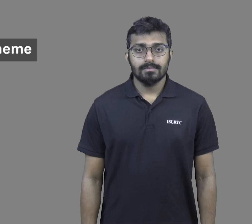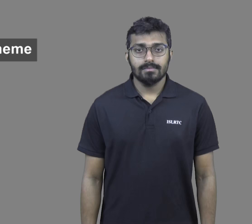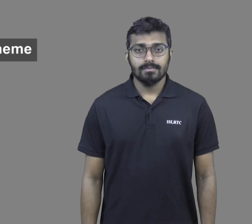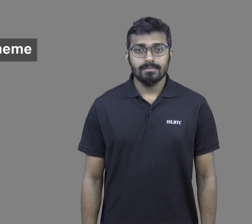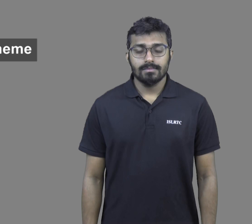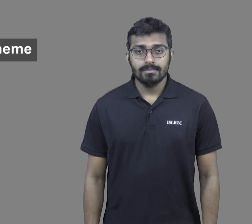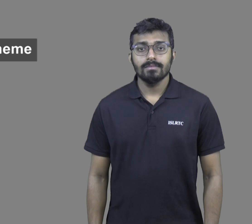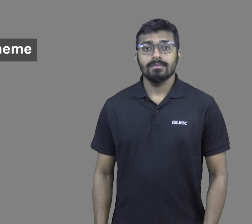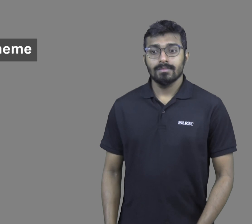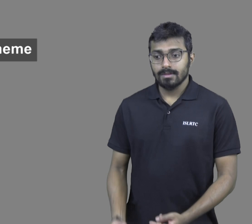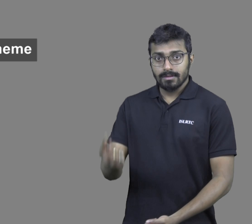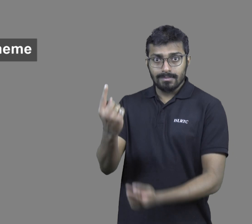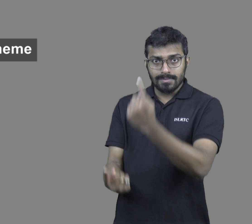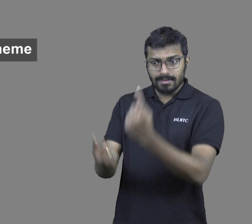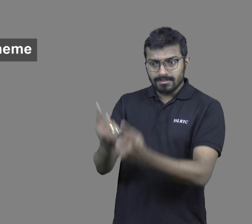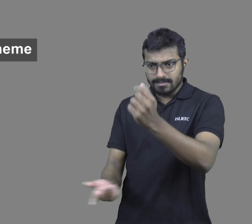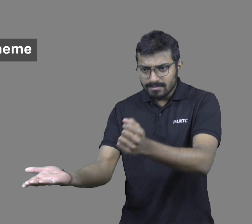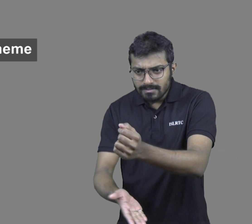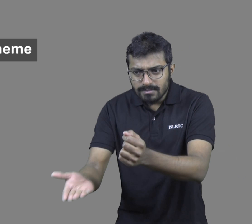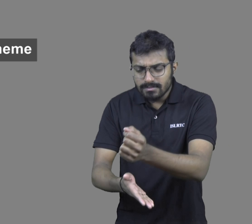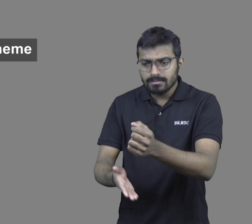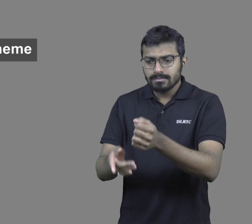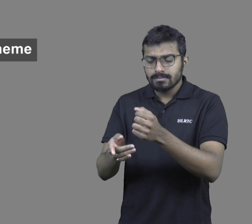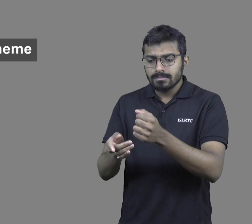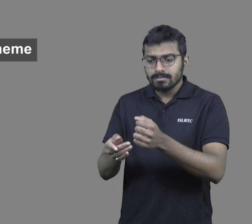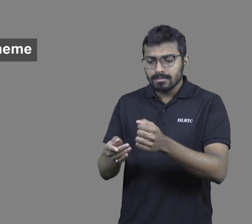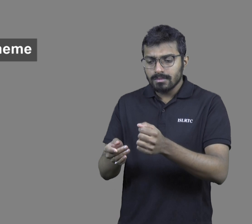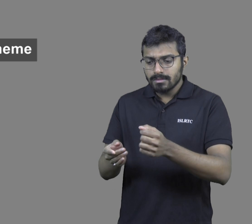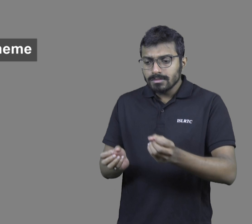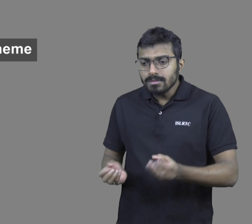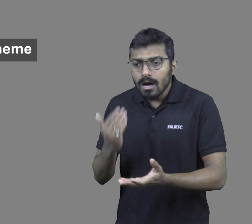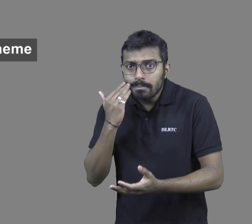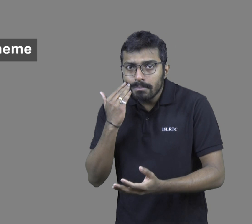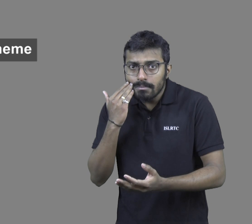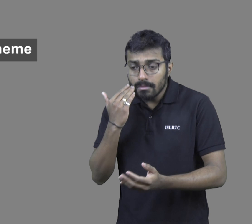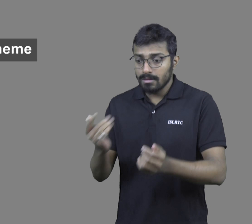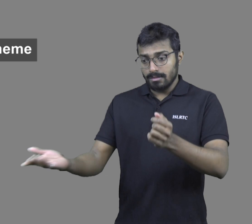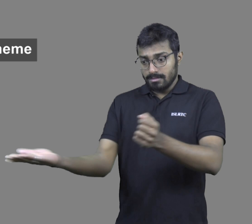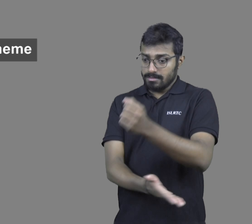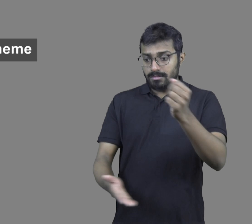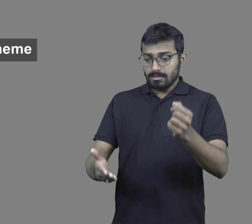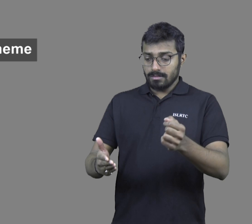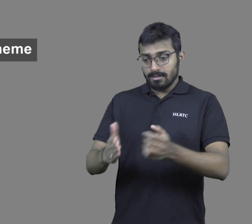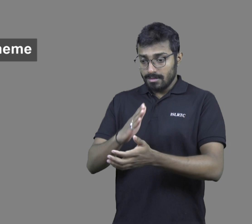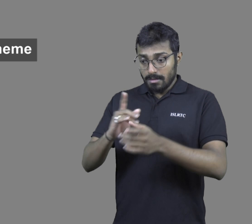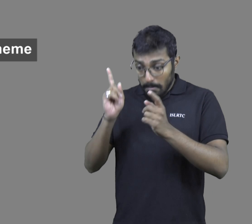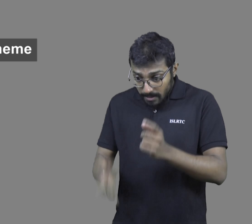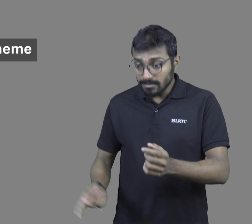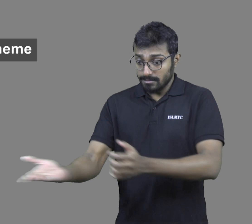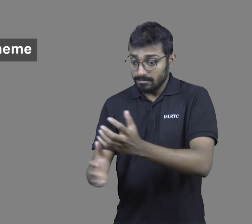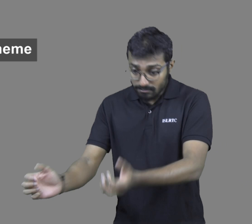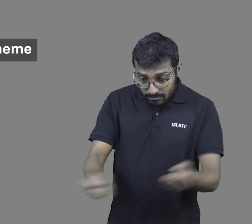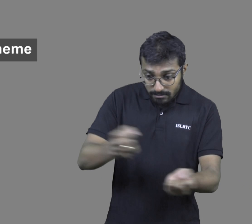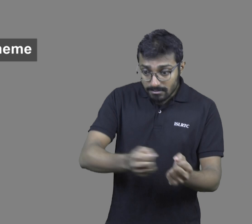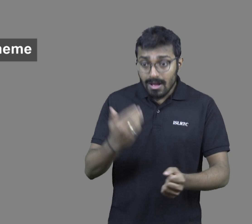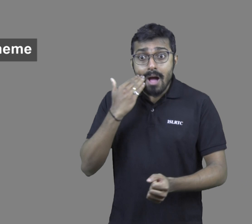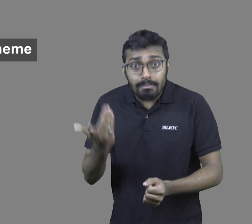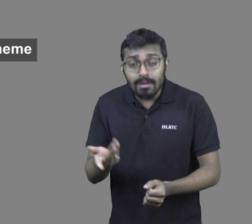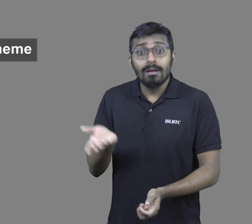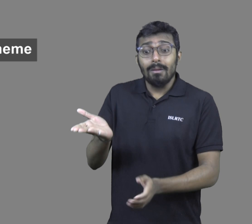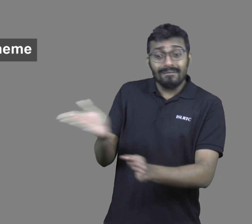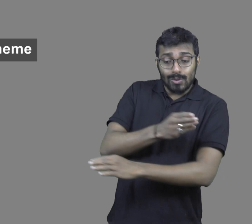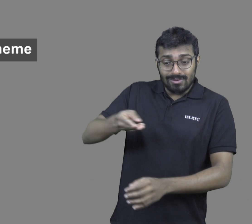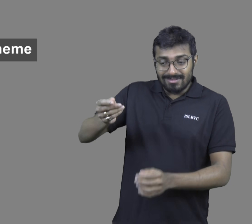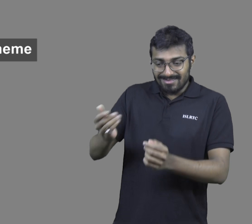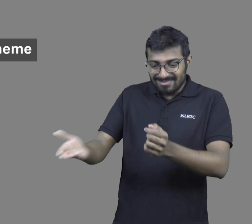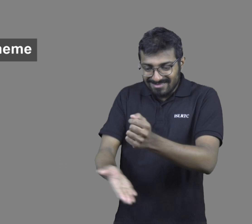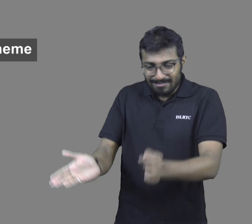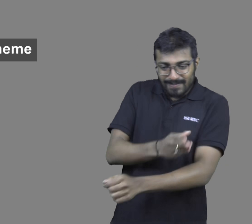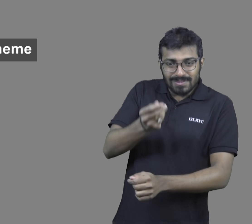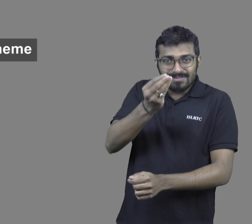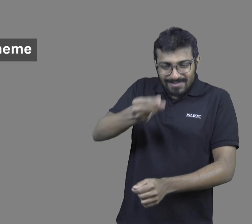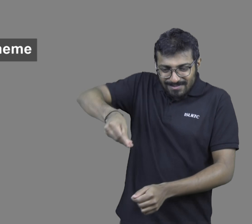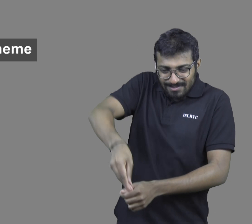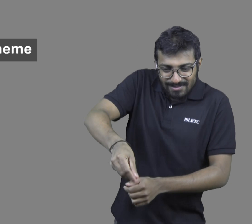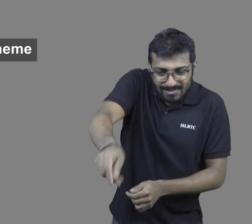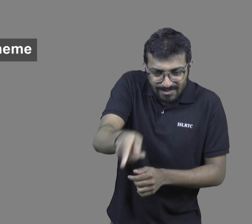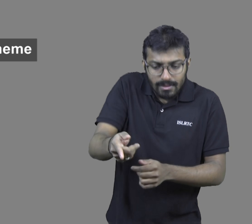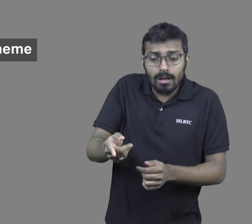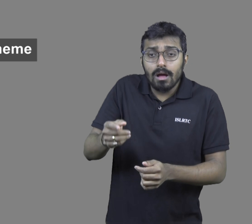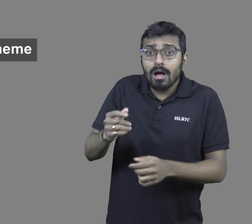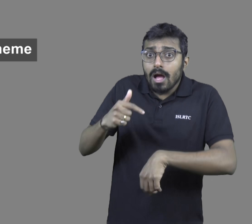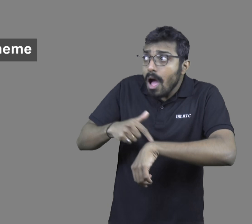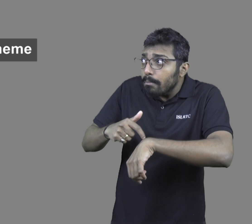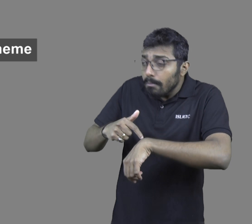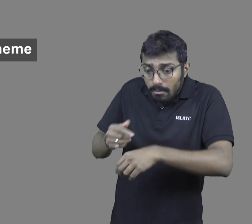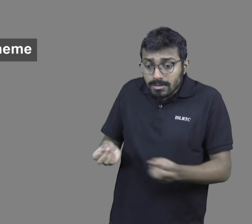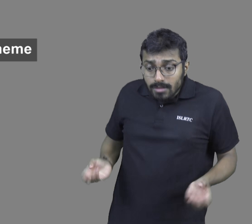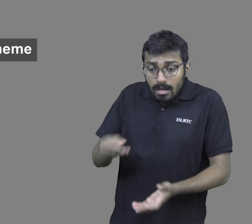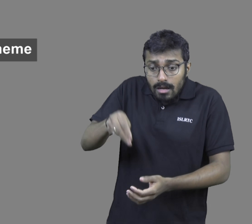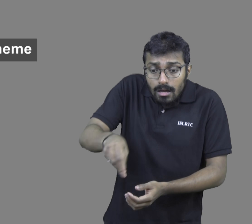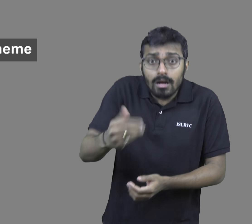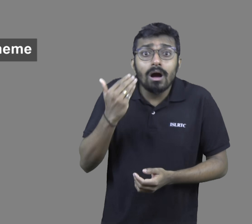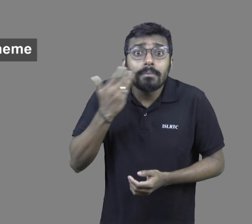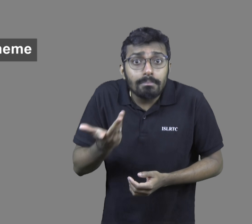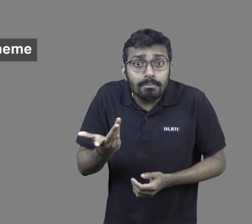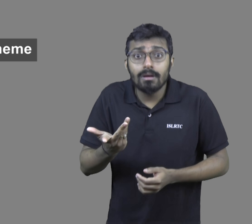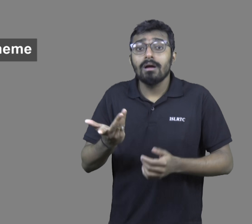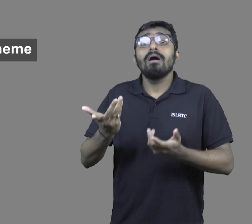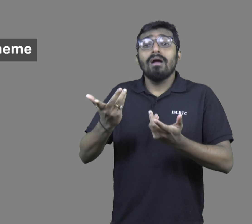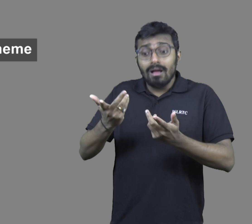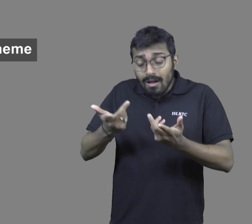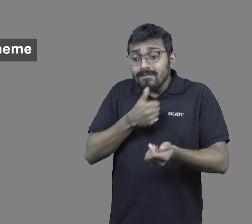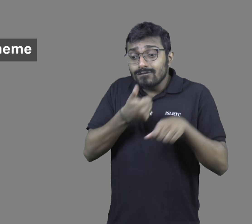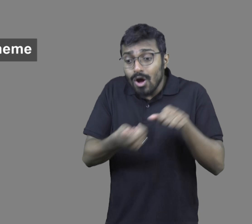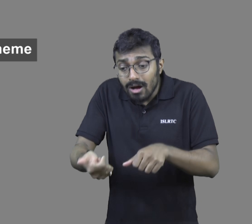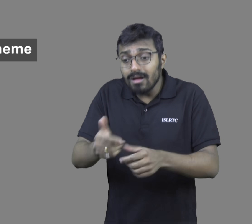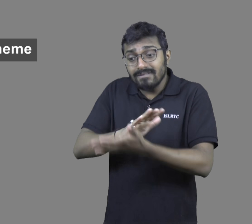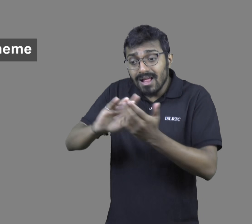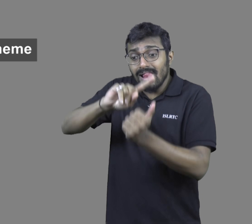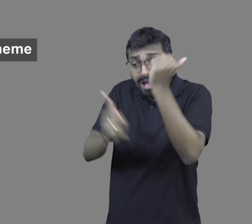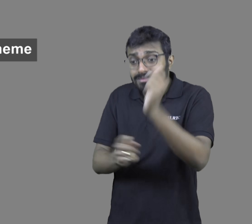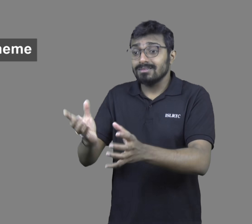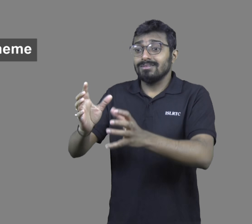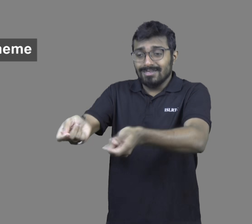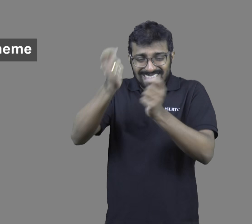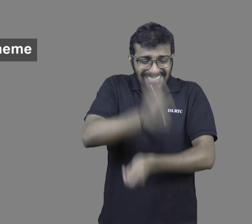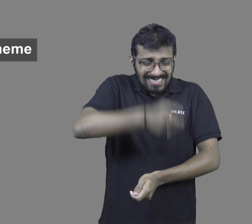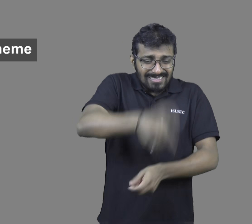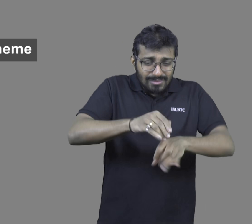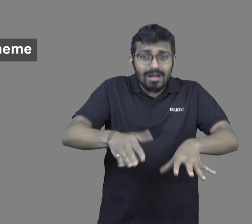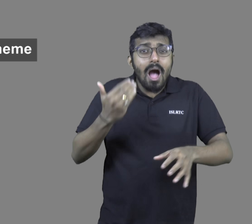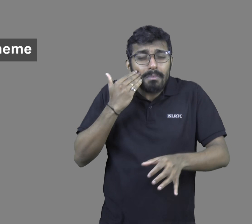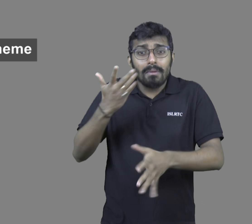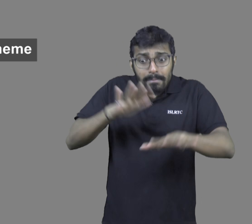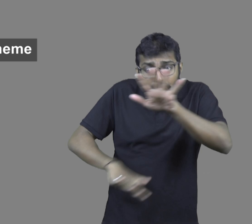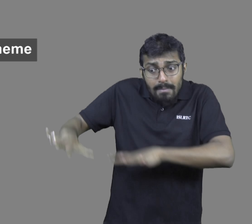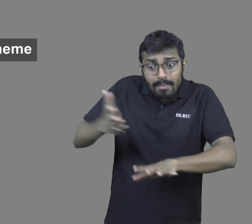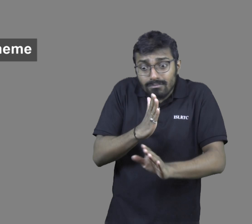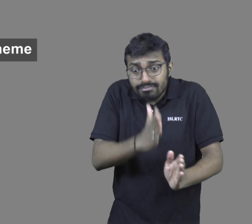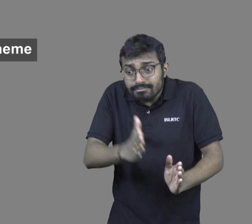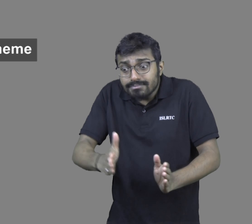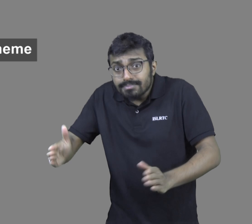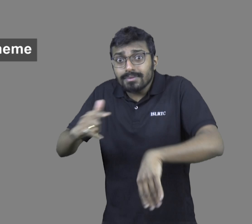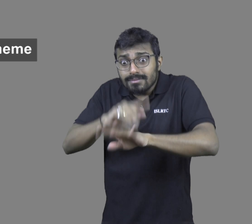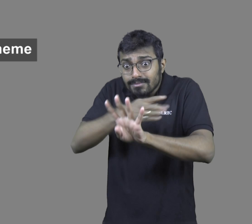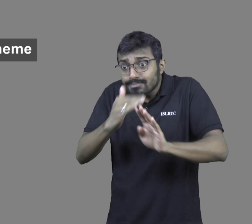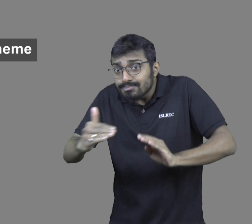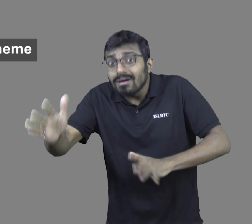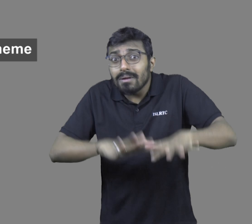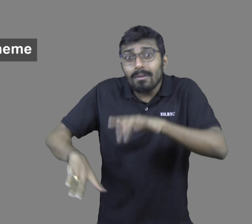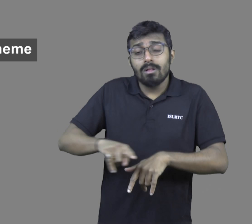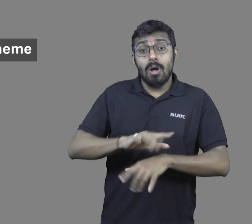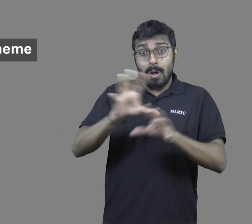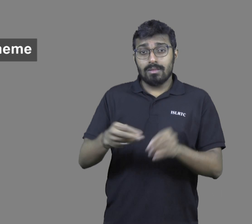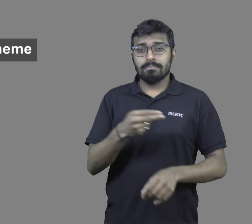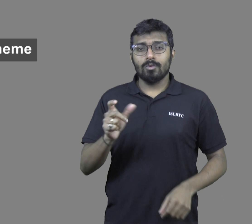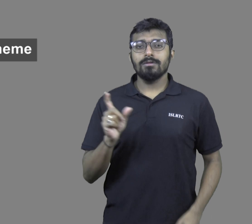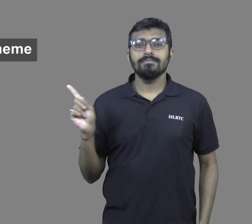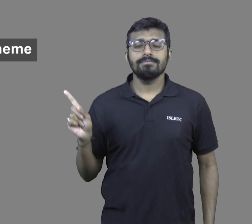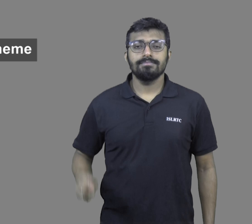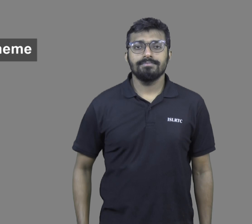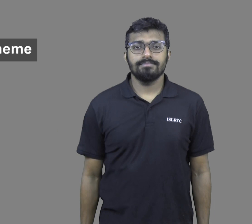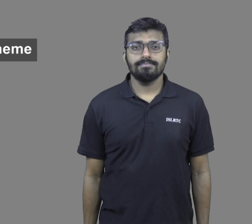Cropping Scheme